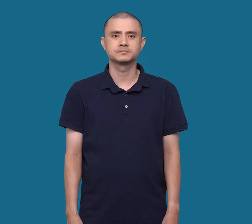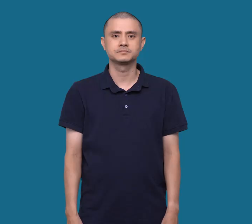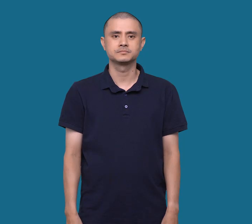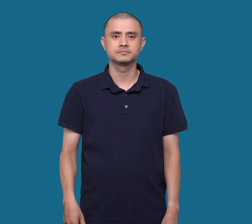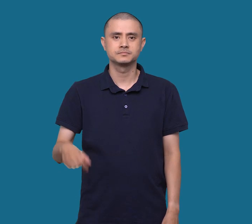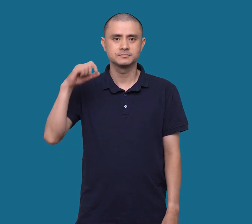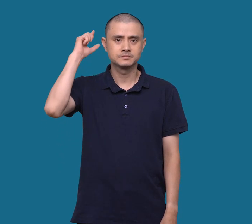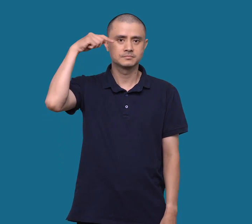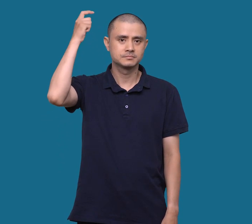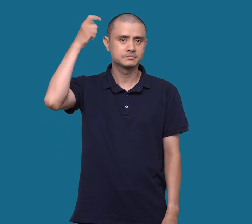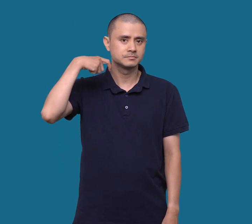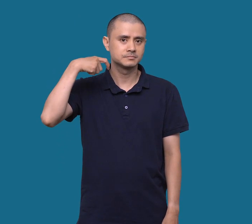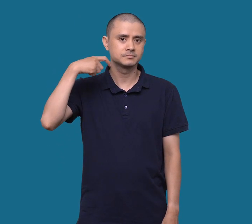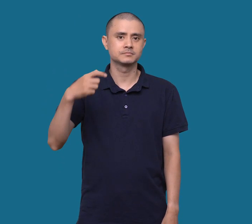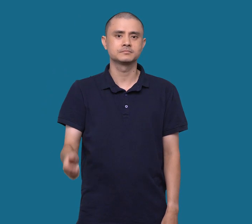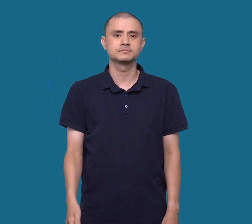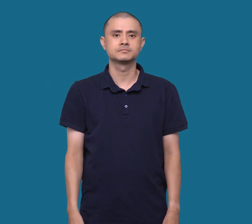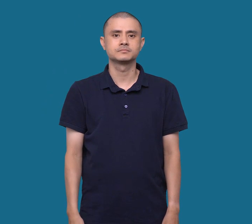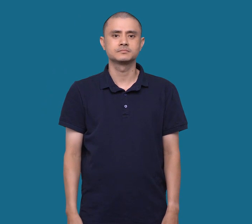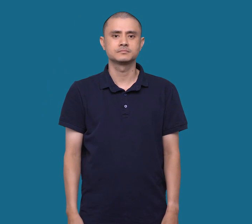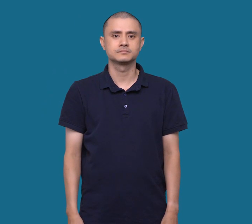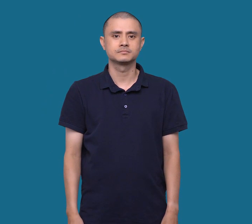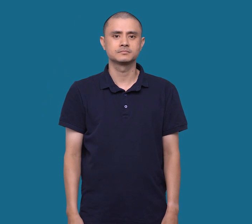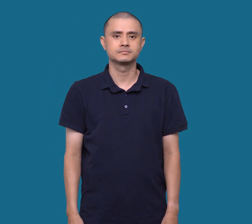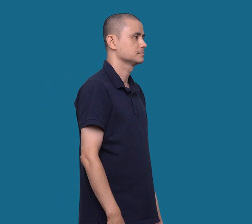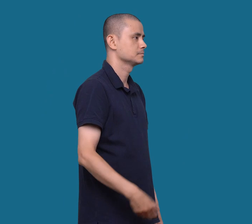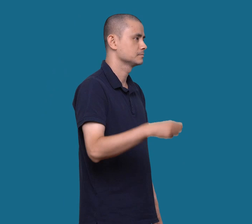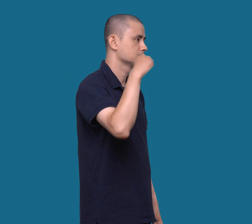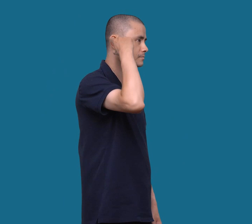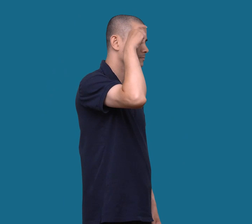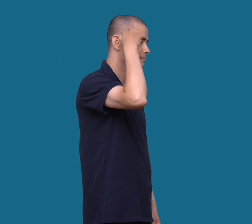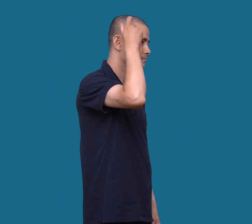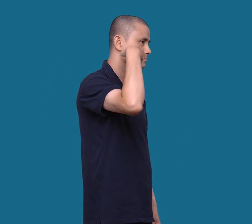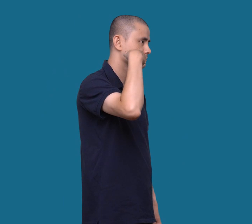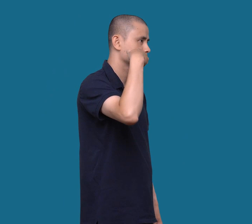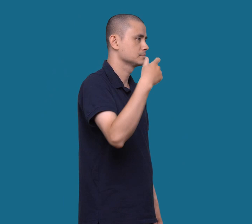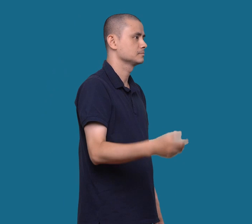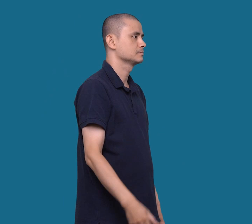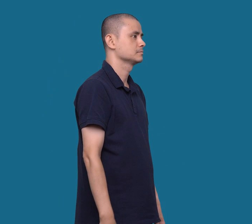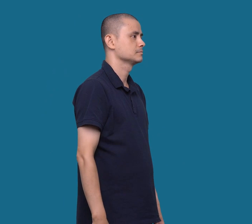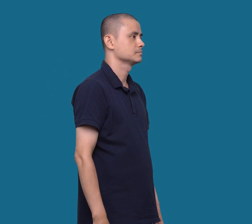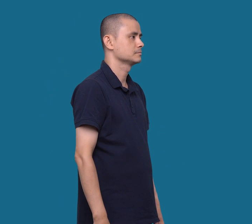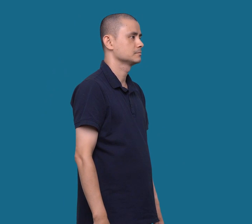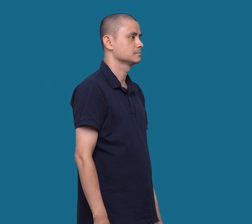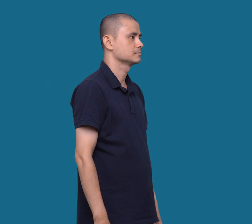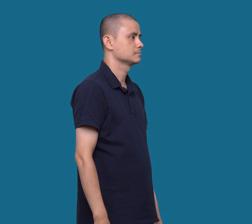Miến Điện (nước Mi-an-ma)